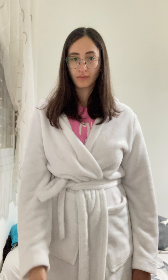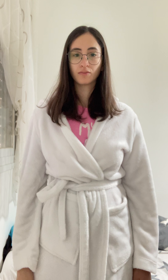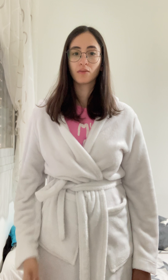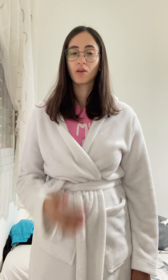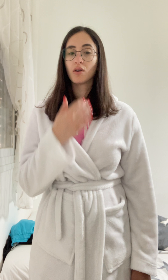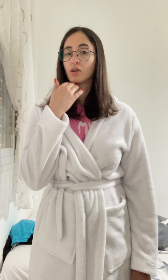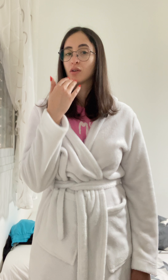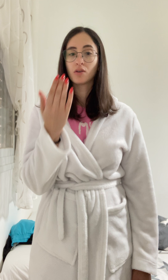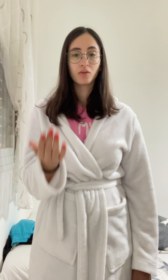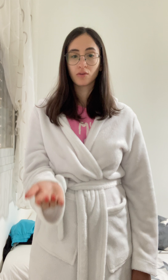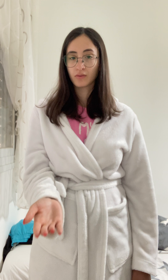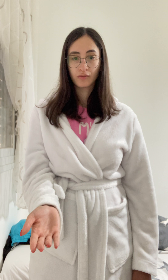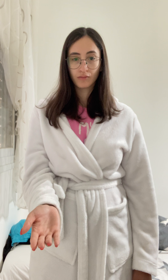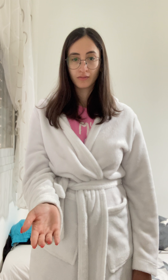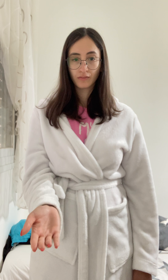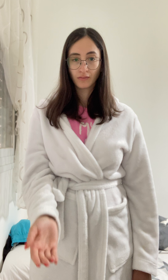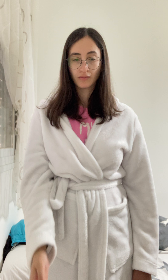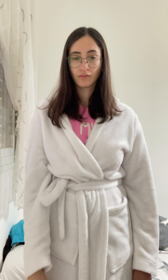לא טוב